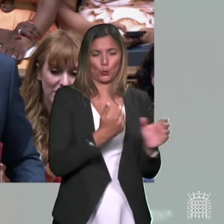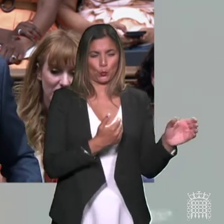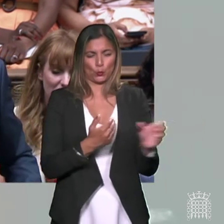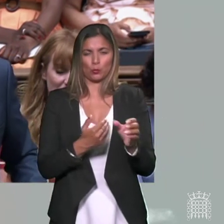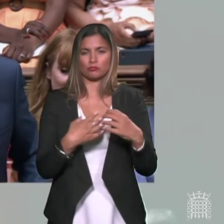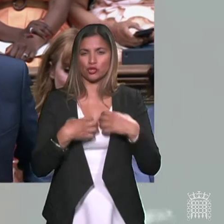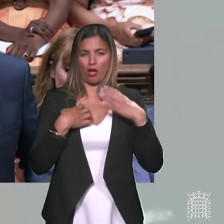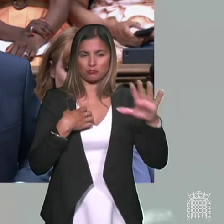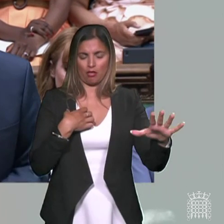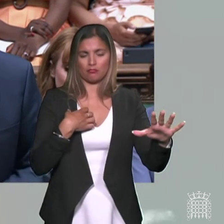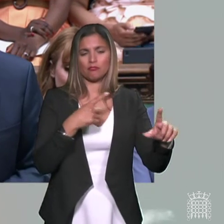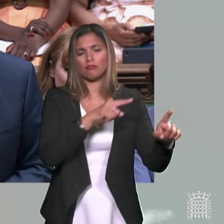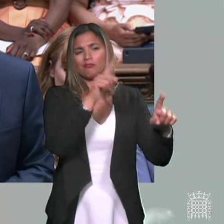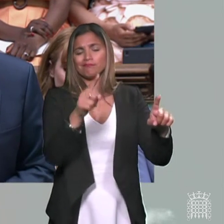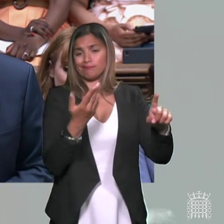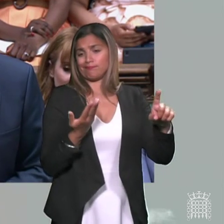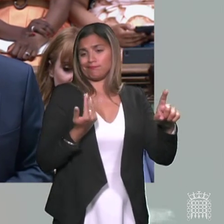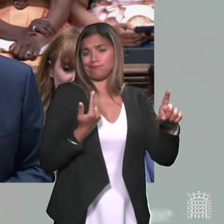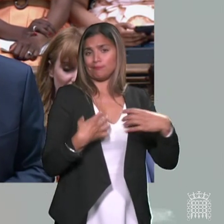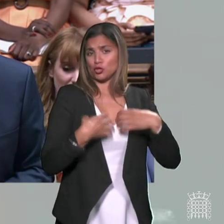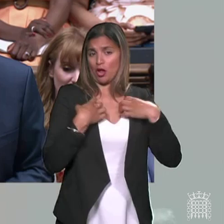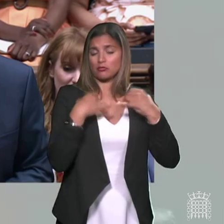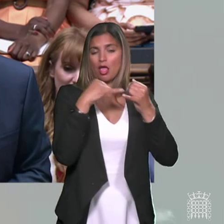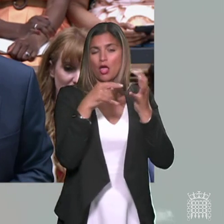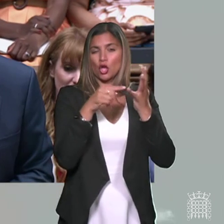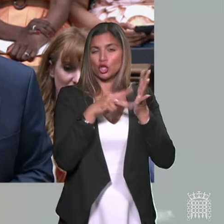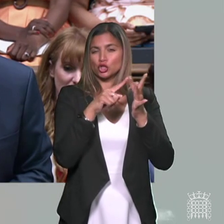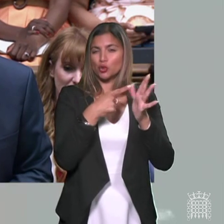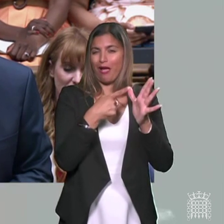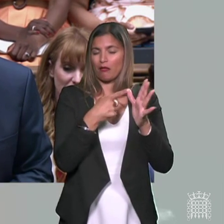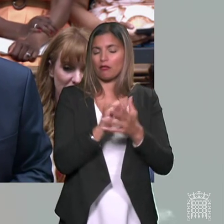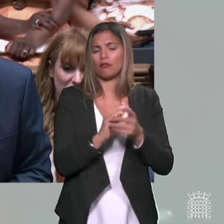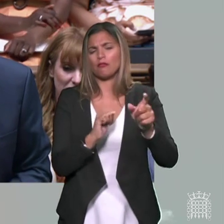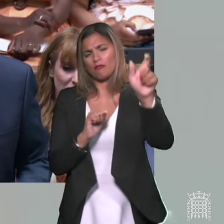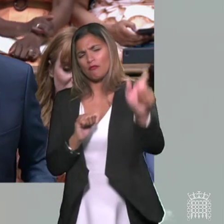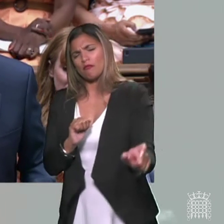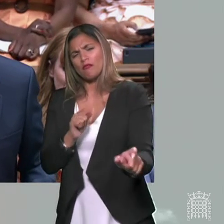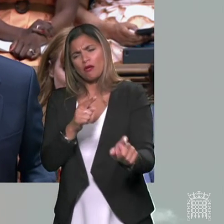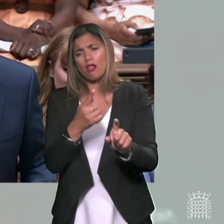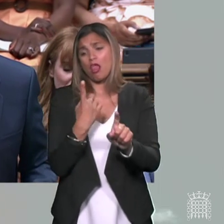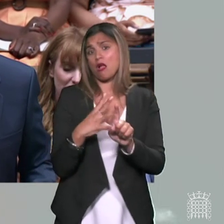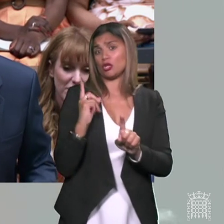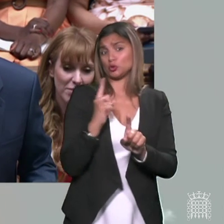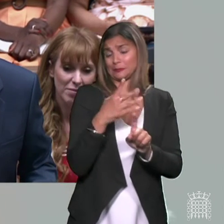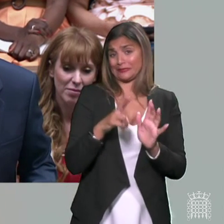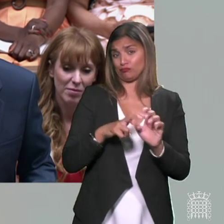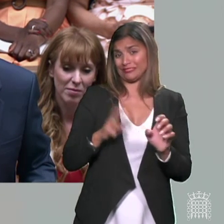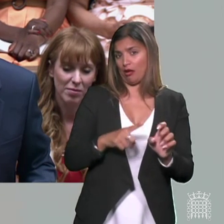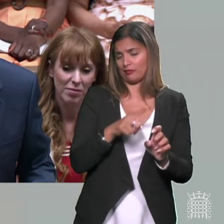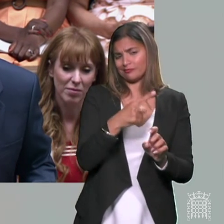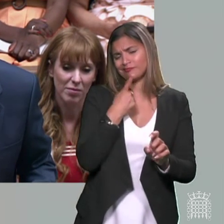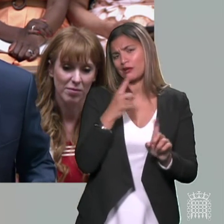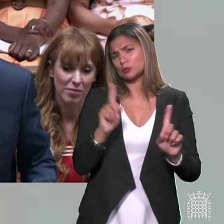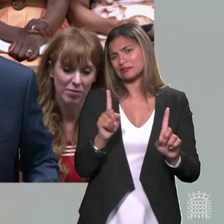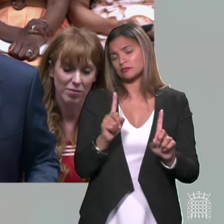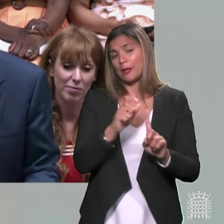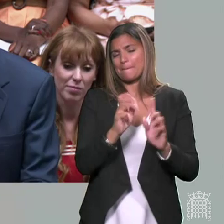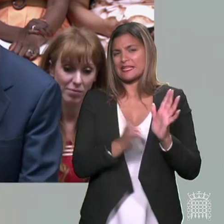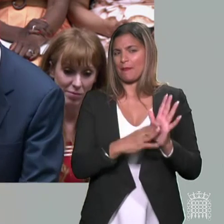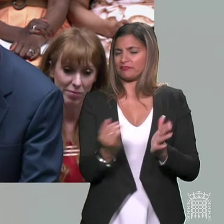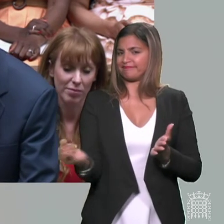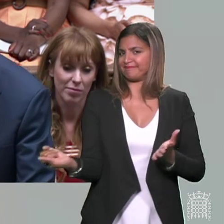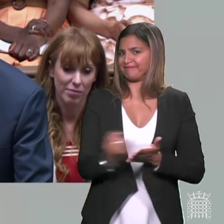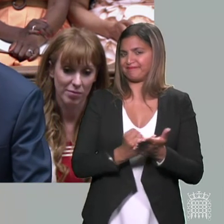Last week, he resigned, accusing the Prime Minister of not conducting government “properly”, “competently” or “seriously”.